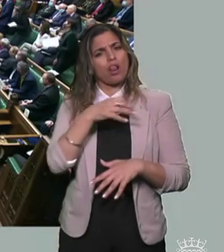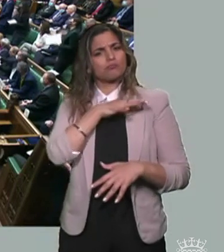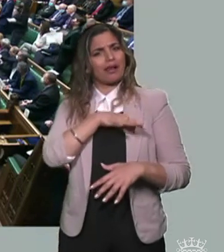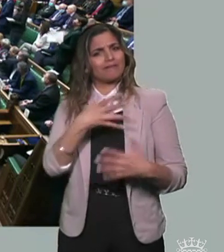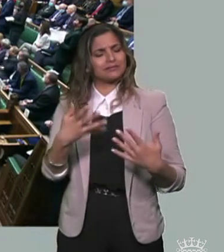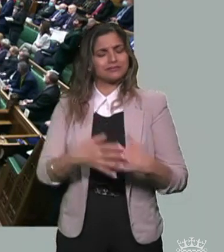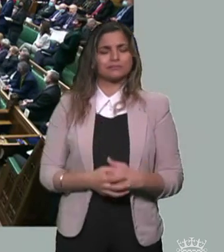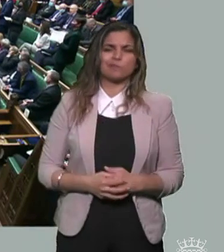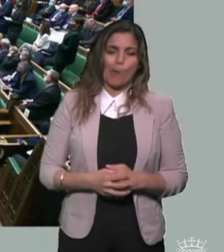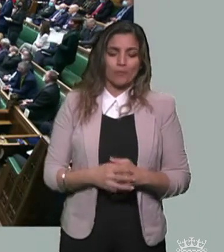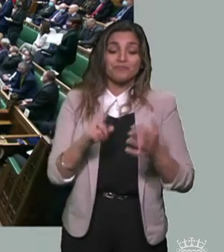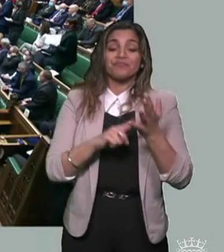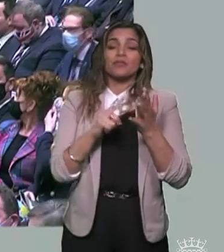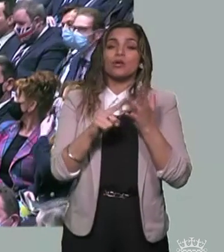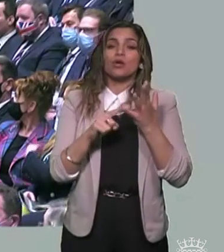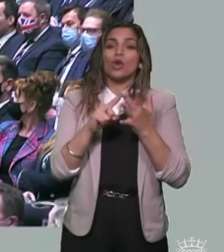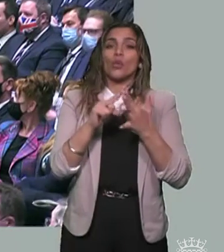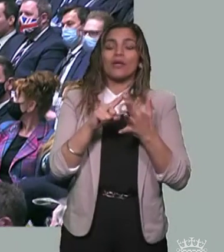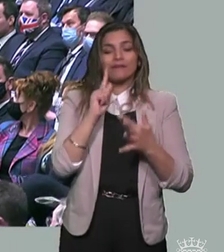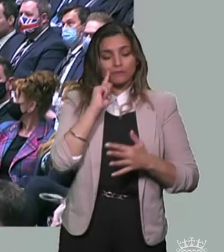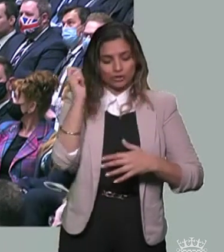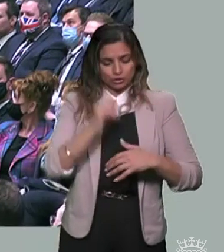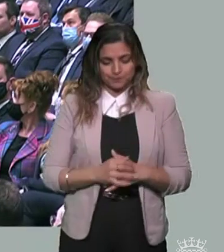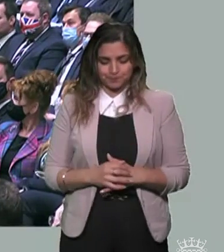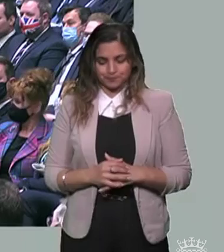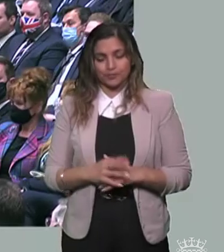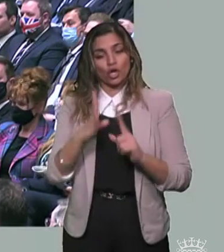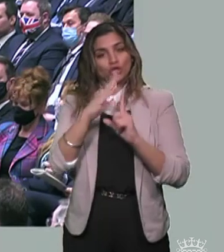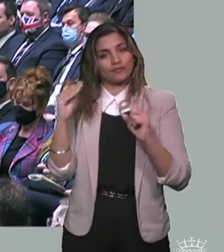12.